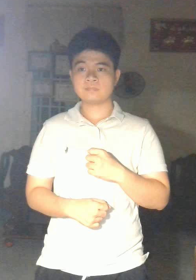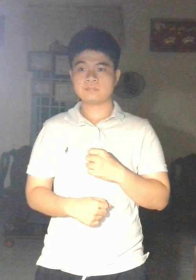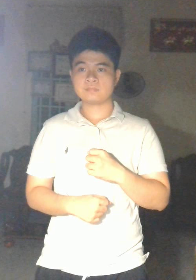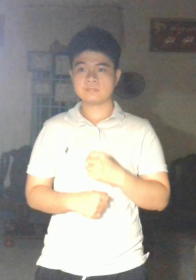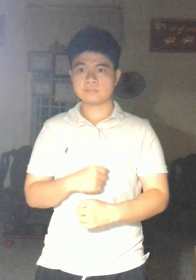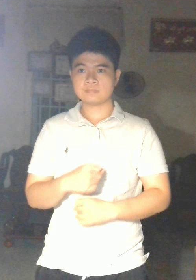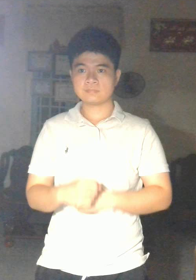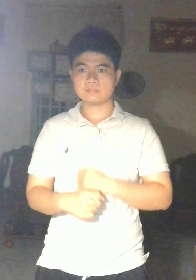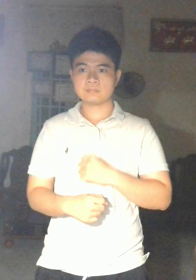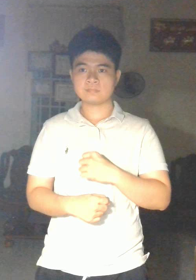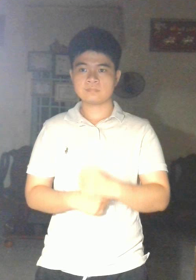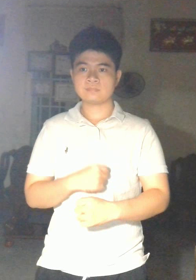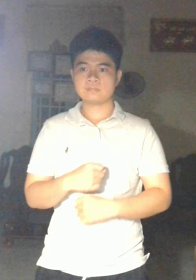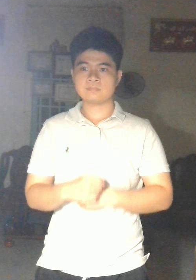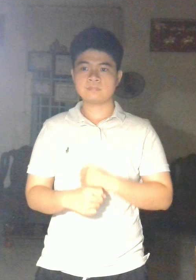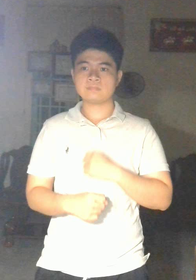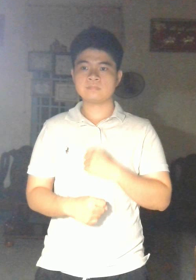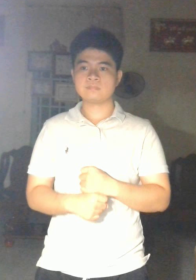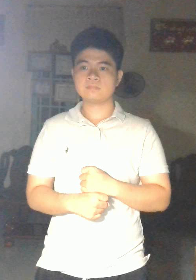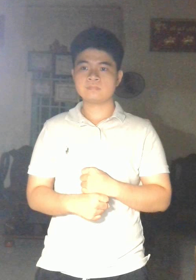quanh nam